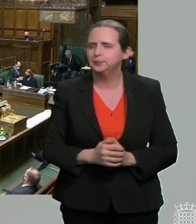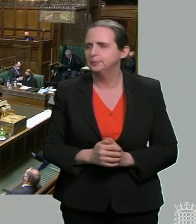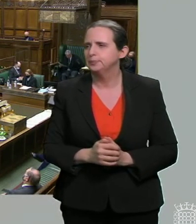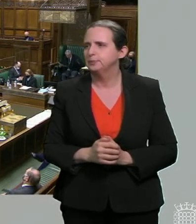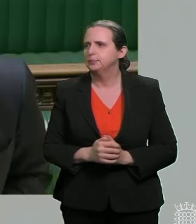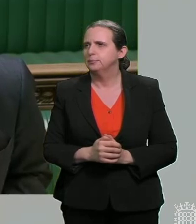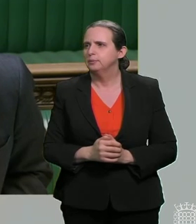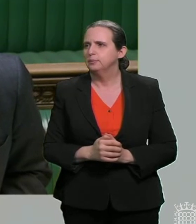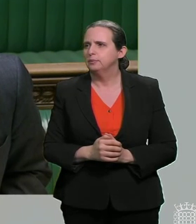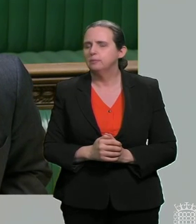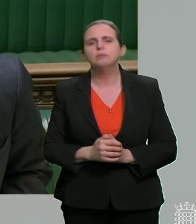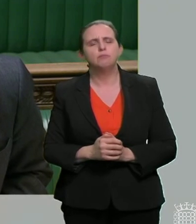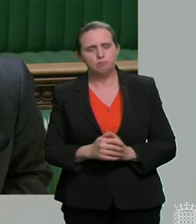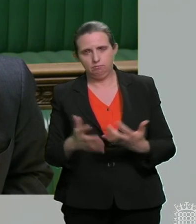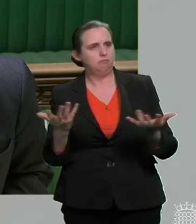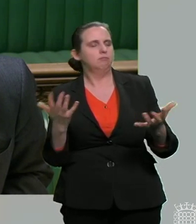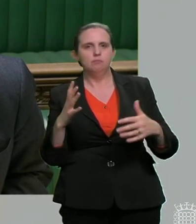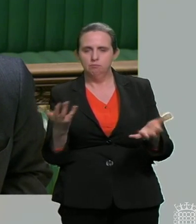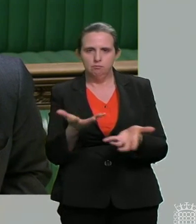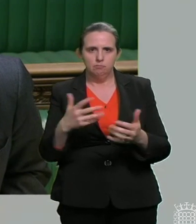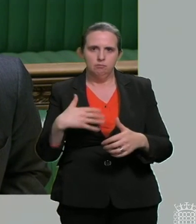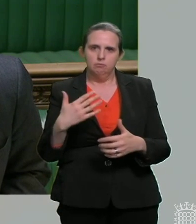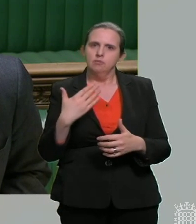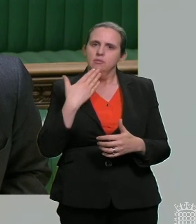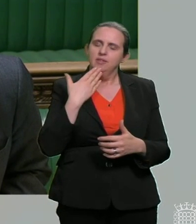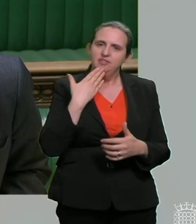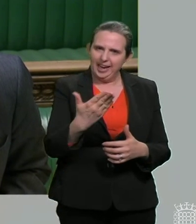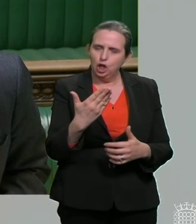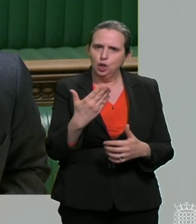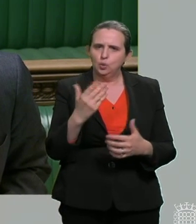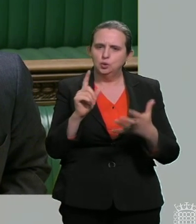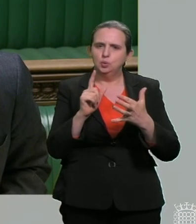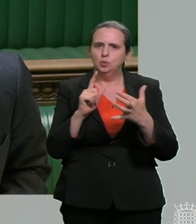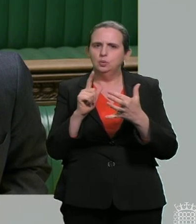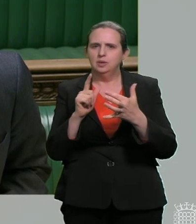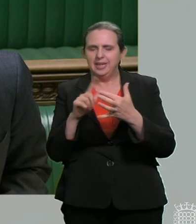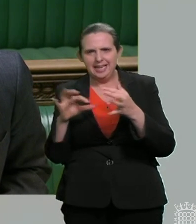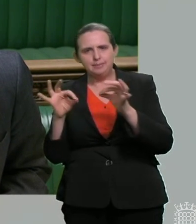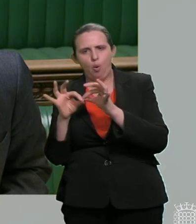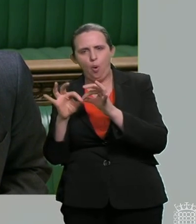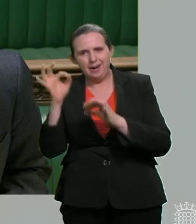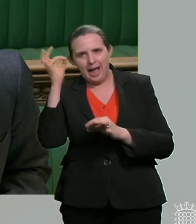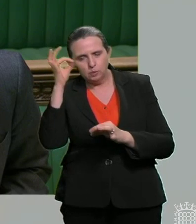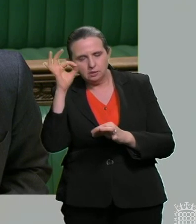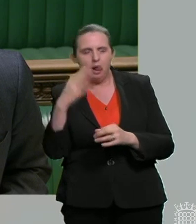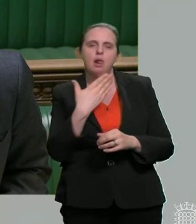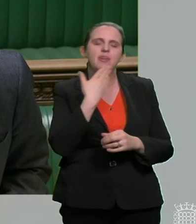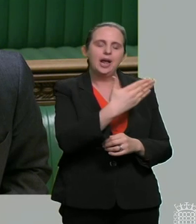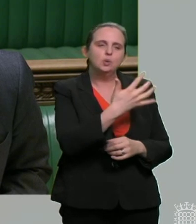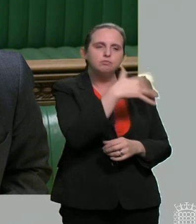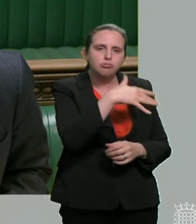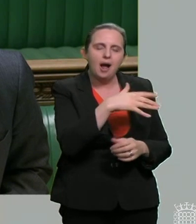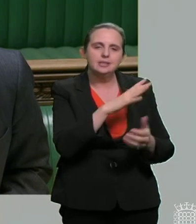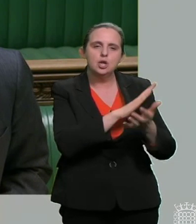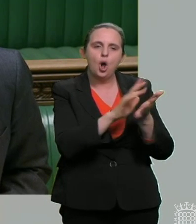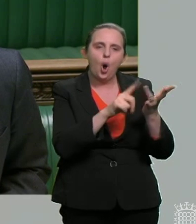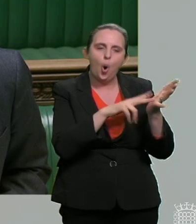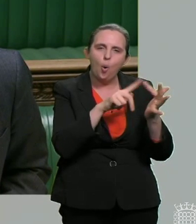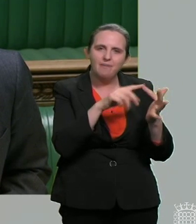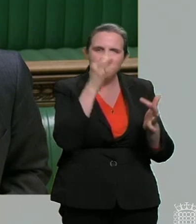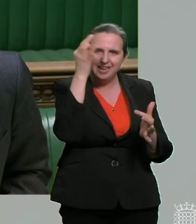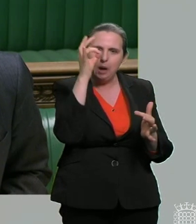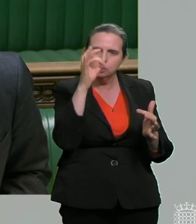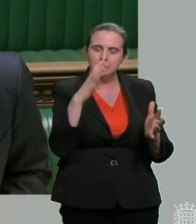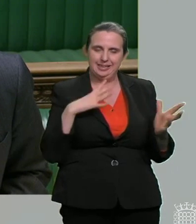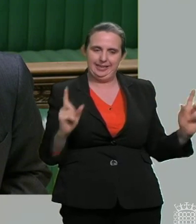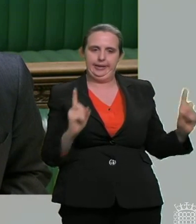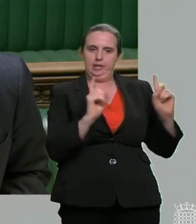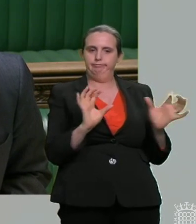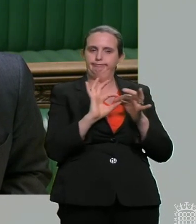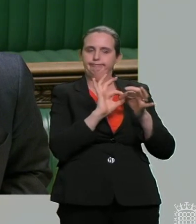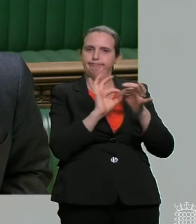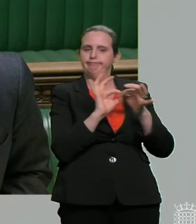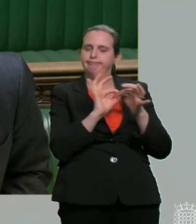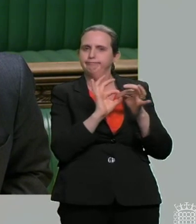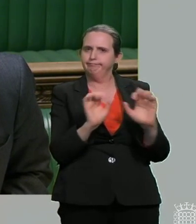Yes, indeed. I thank Brighton and Hove City Council for co-operating with Eastbourne Borough Council in getting this done.